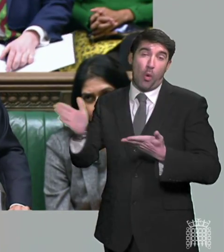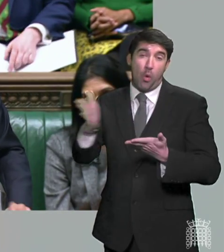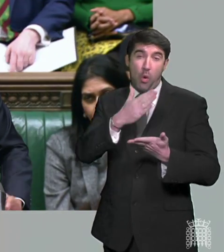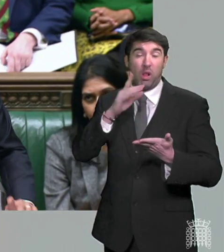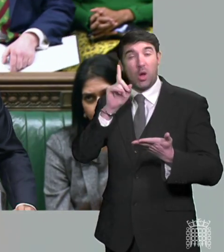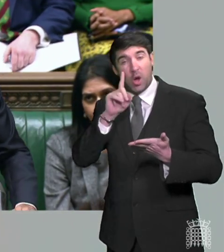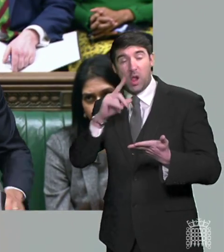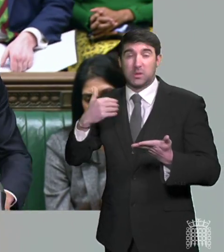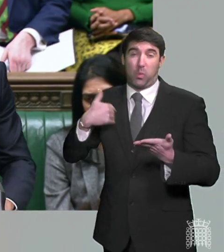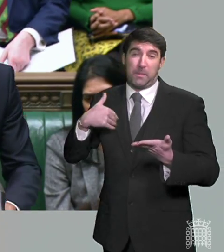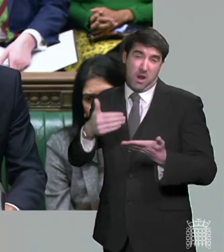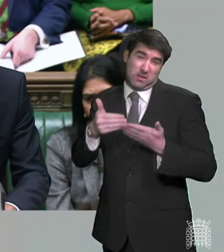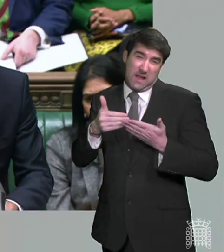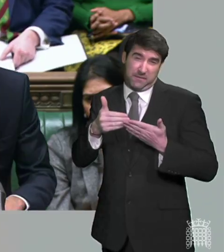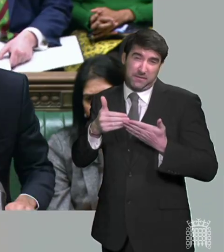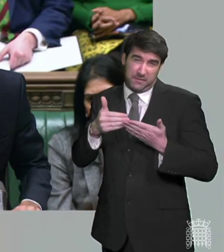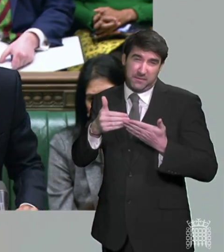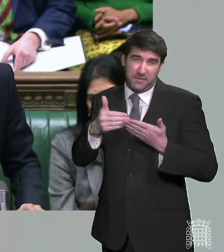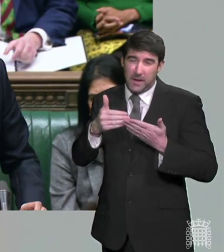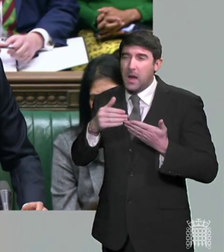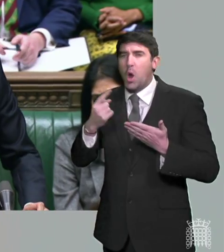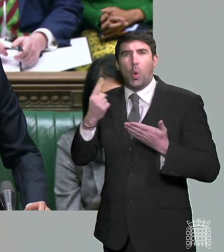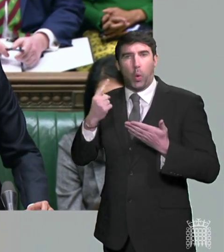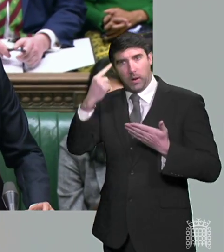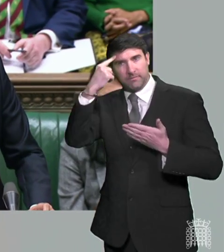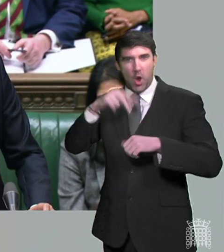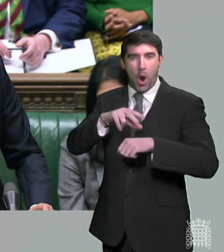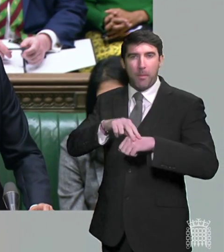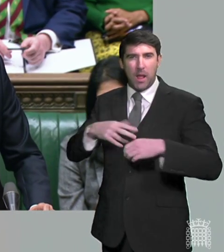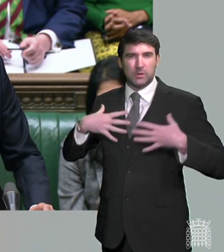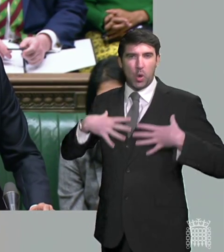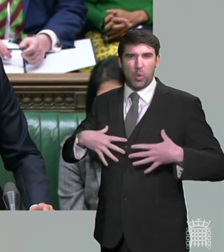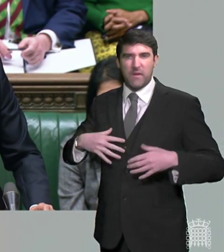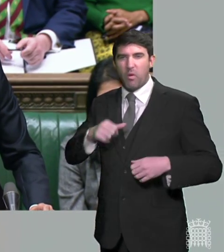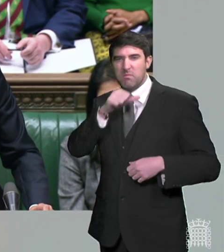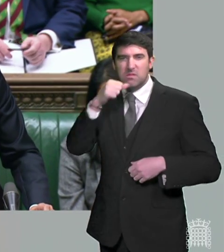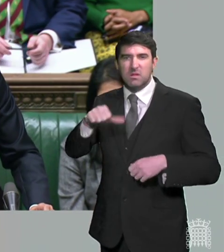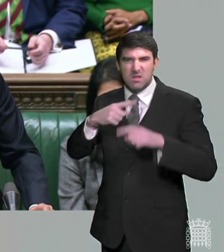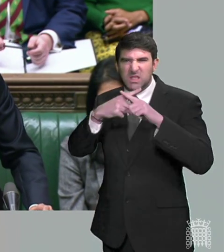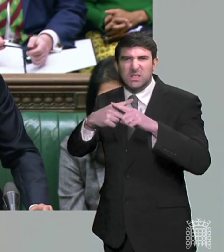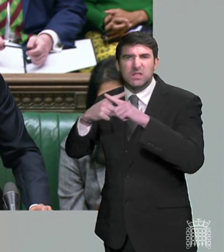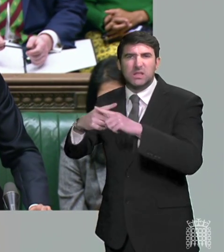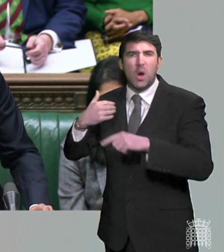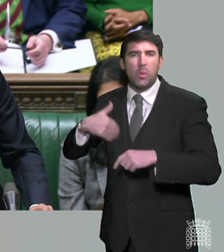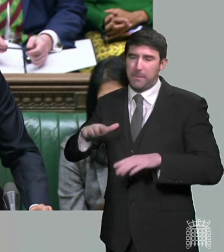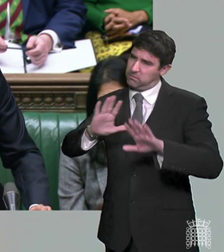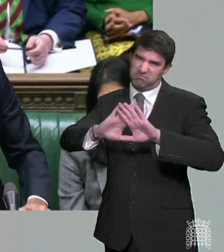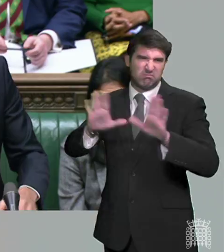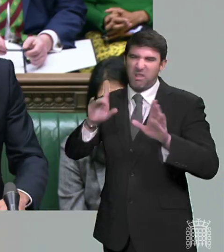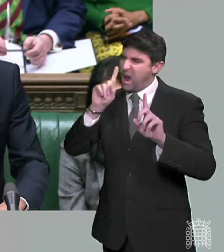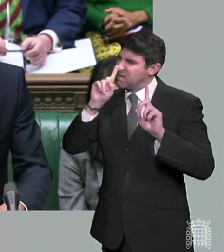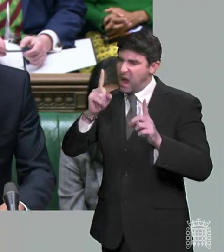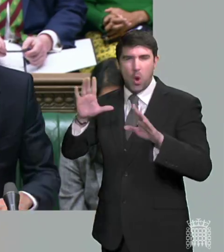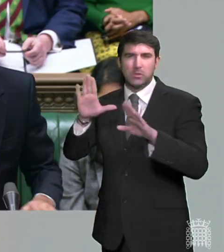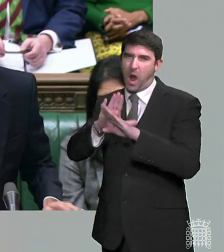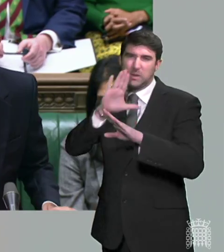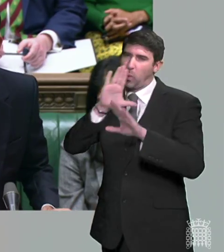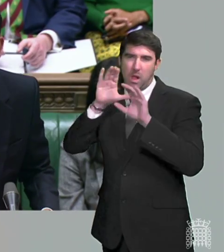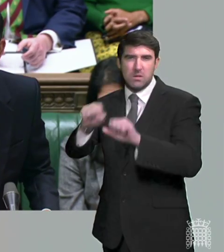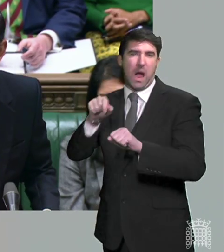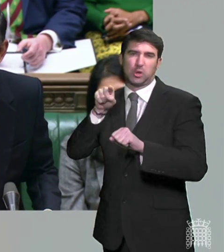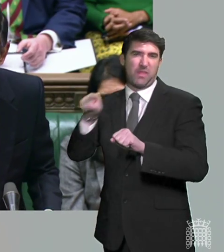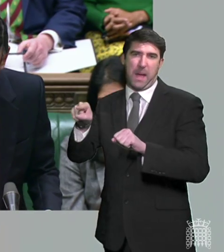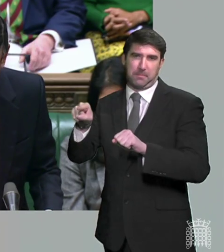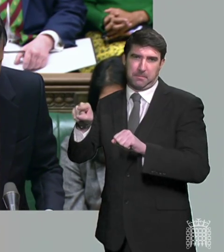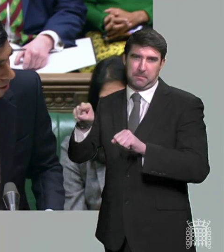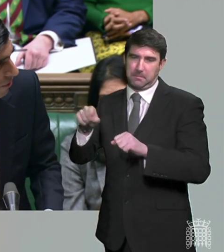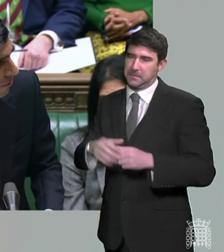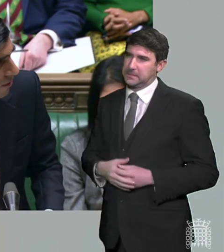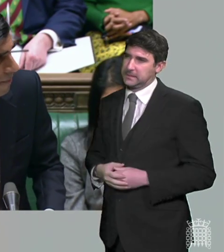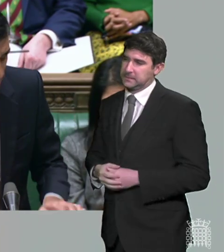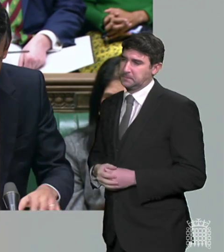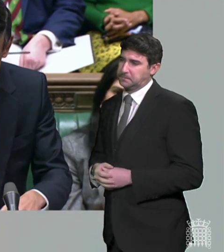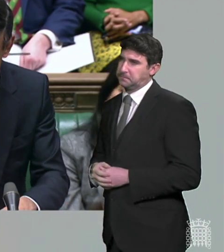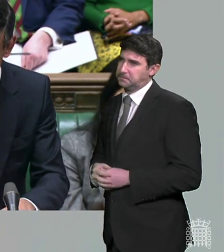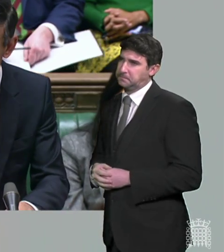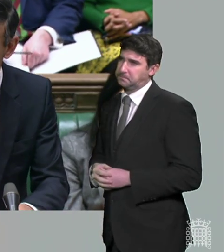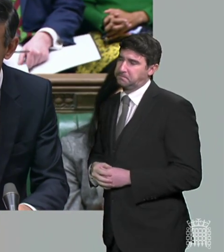There will be no place to hide for those who use their position to intimidate women and girls, or for those who fail to act to reprimand and remove people who are unfit for office.